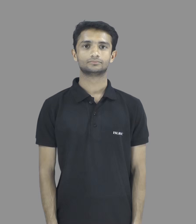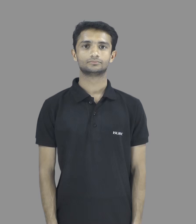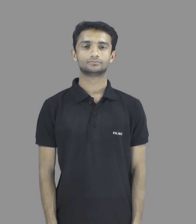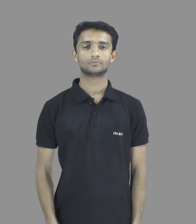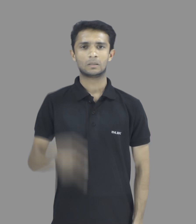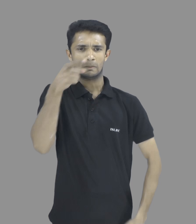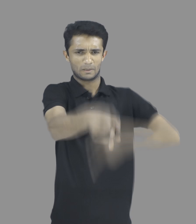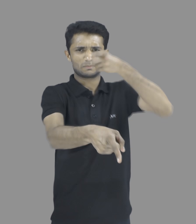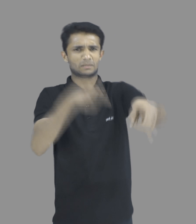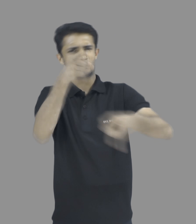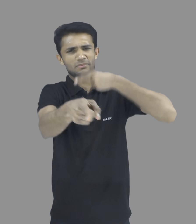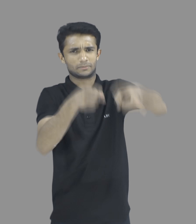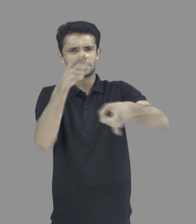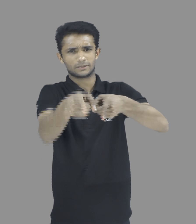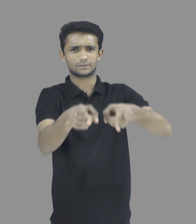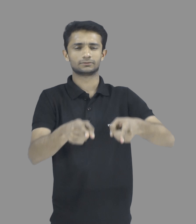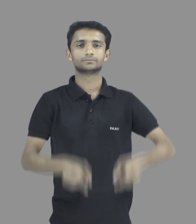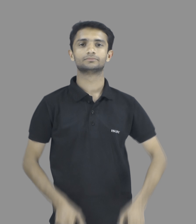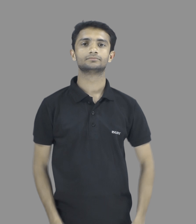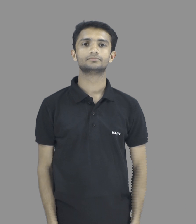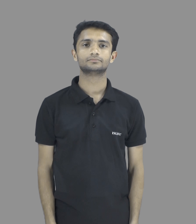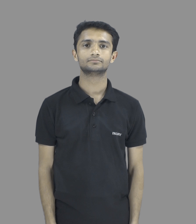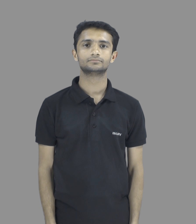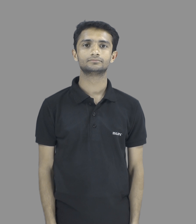Accuse Blame